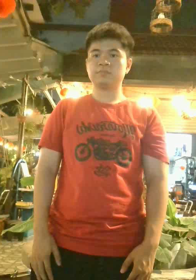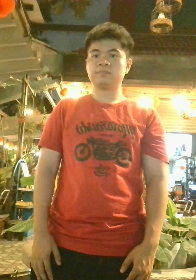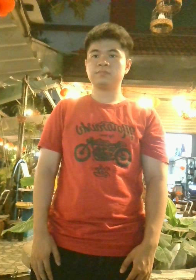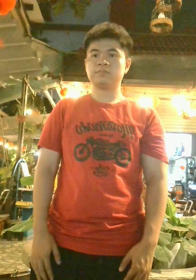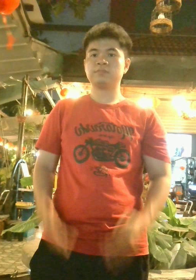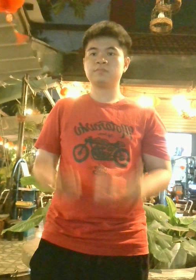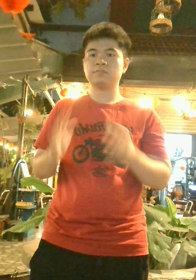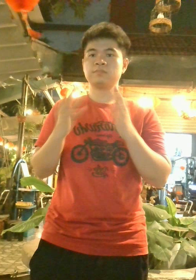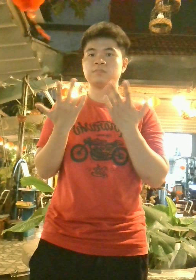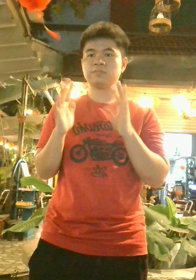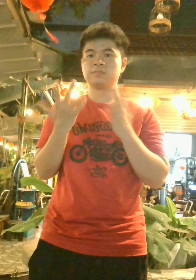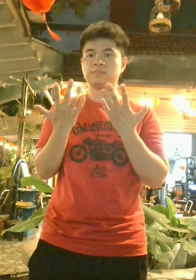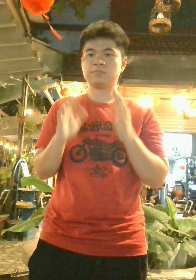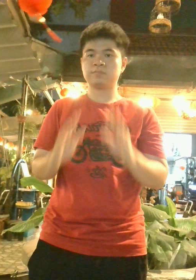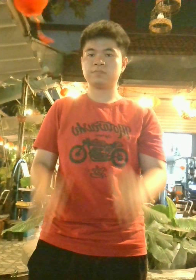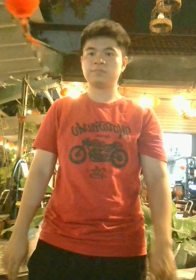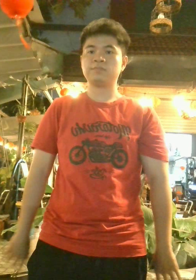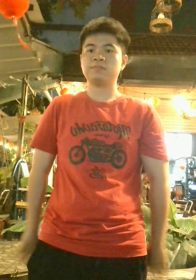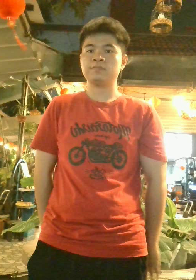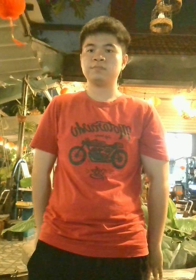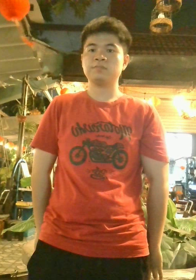vui mừng